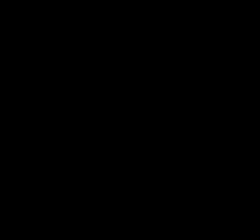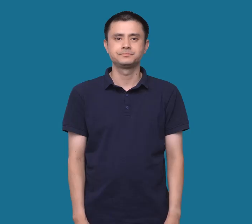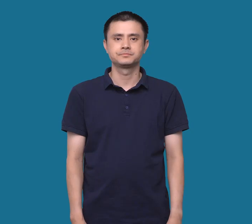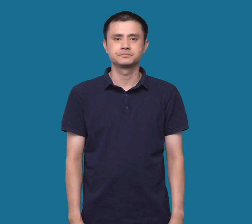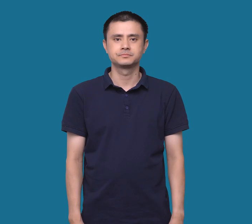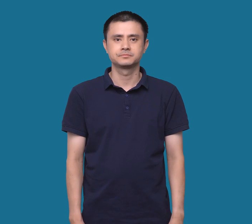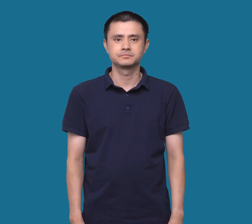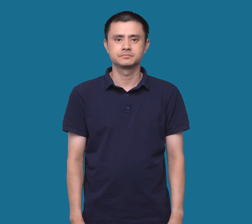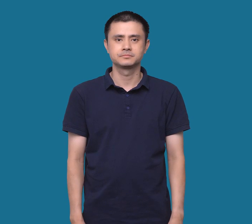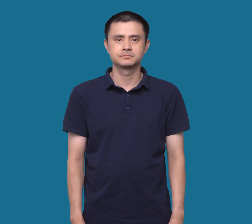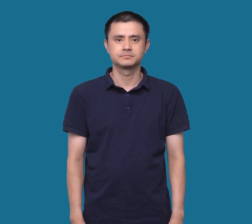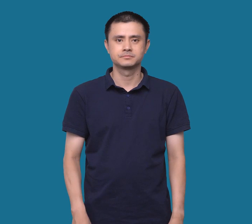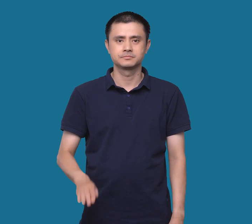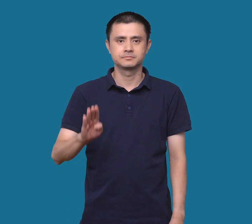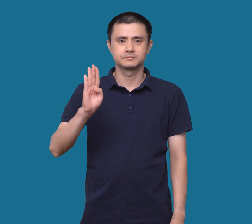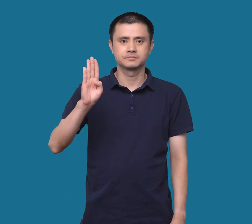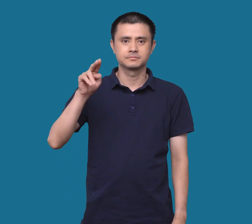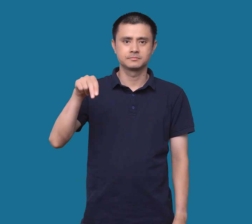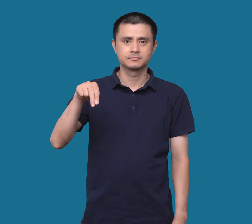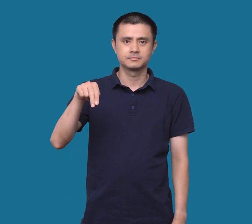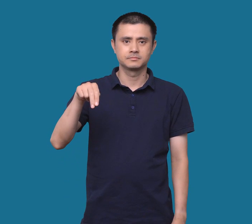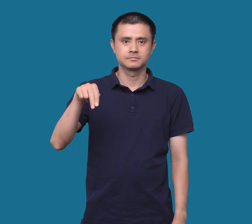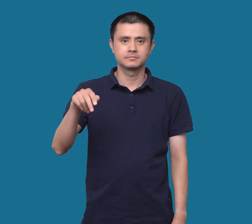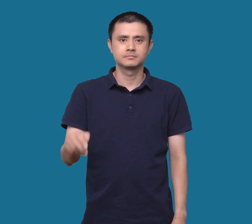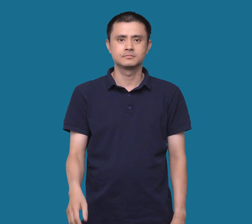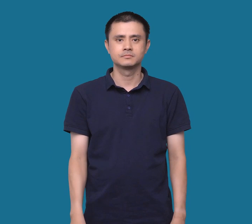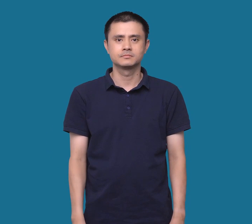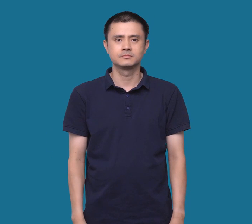bổ ngữ